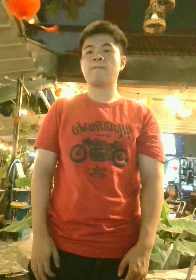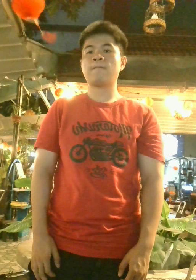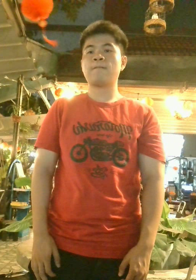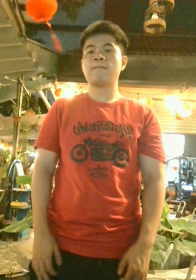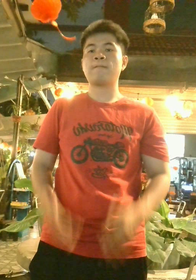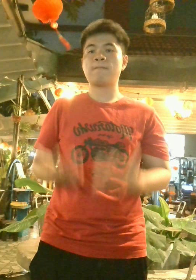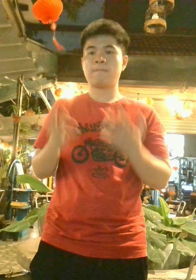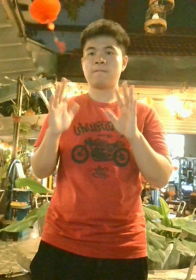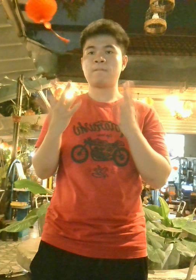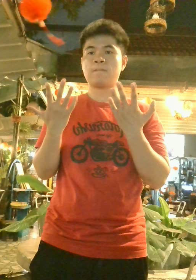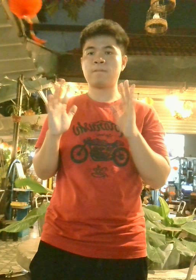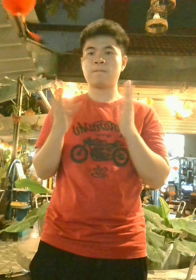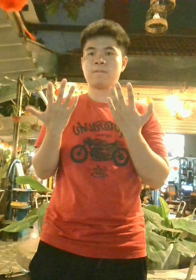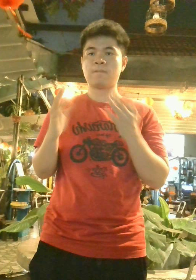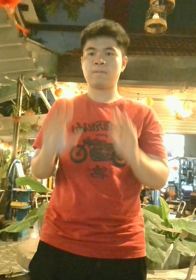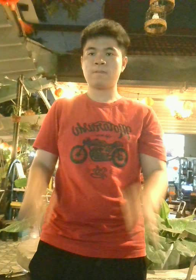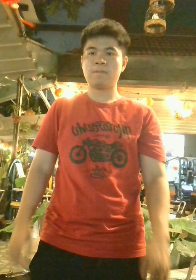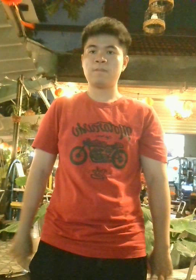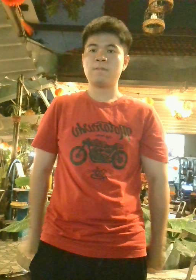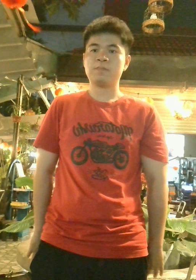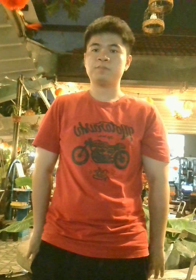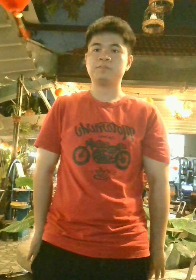vui mừng